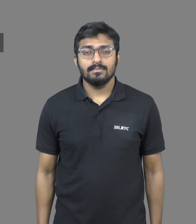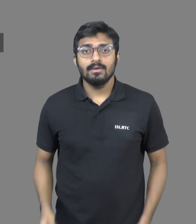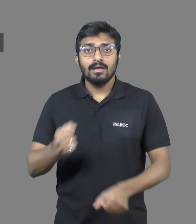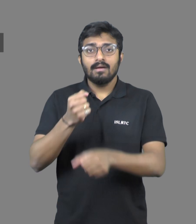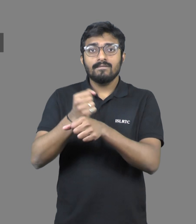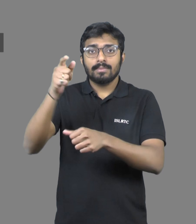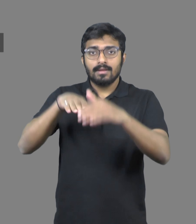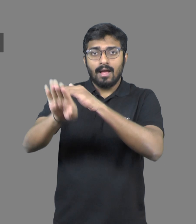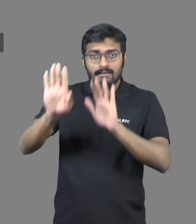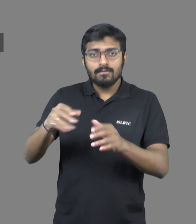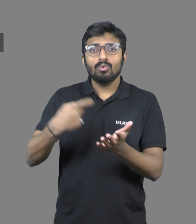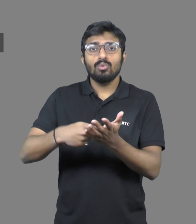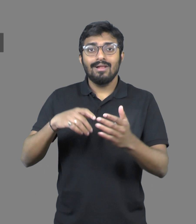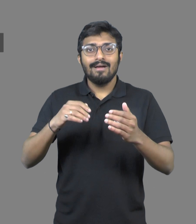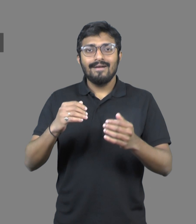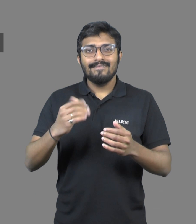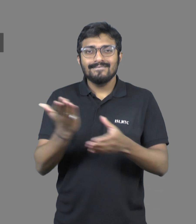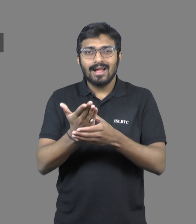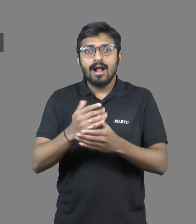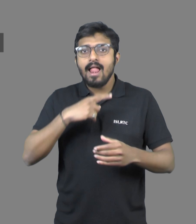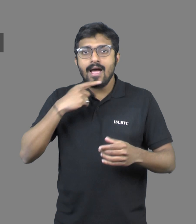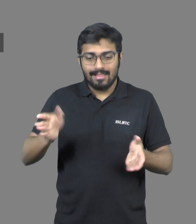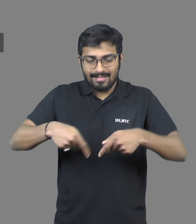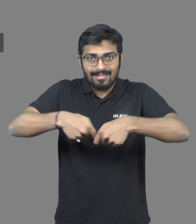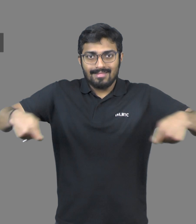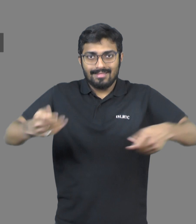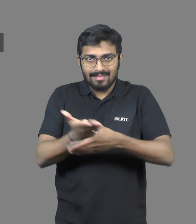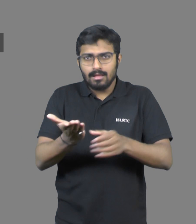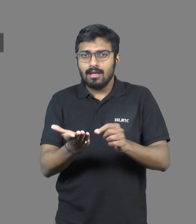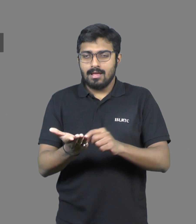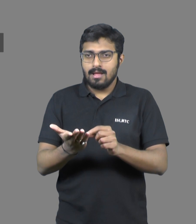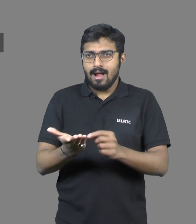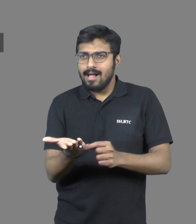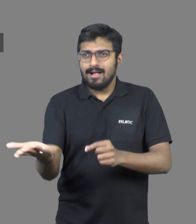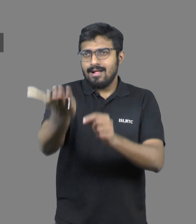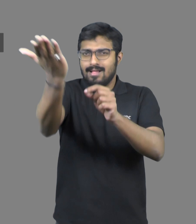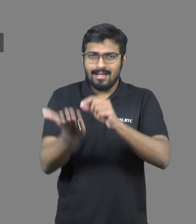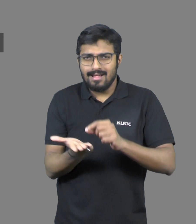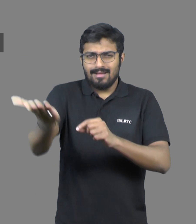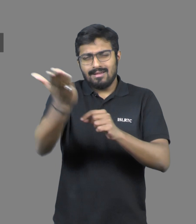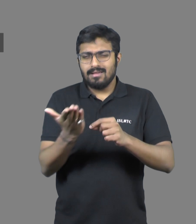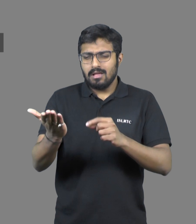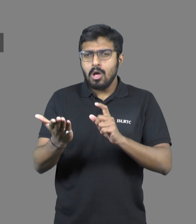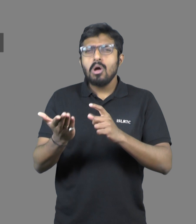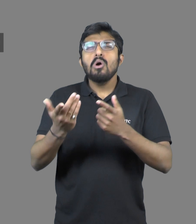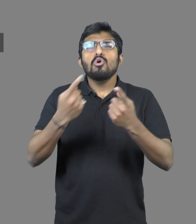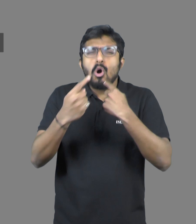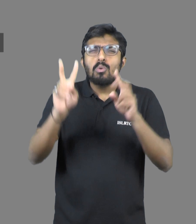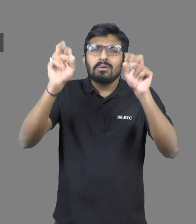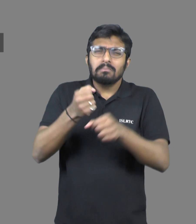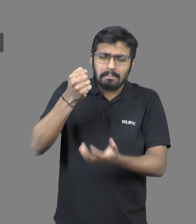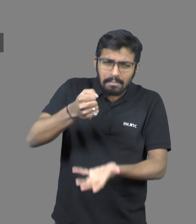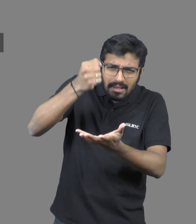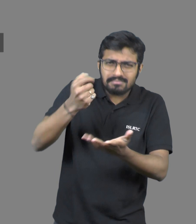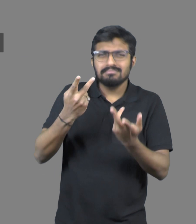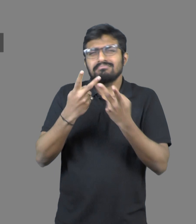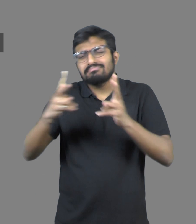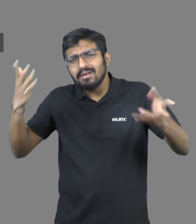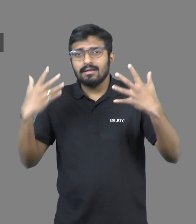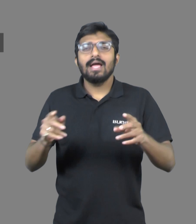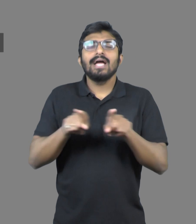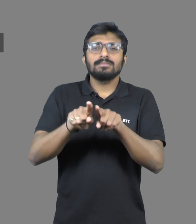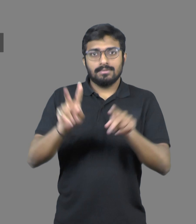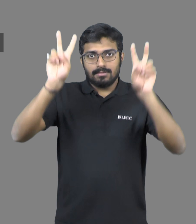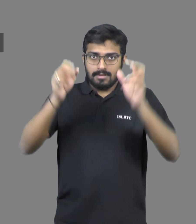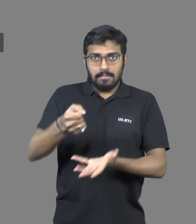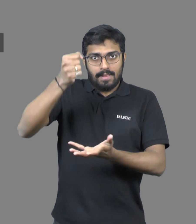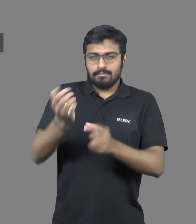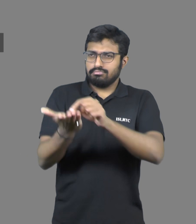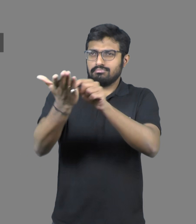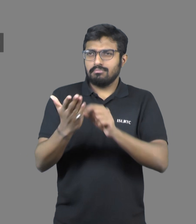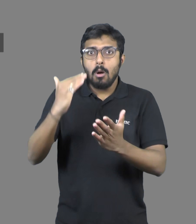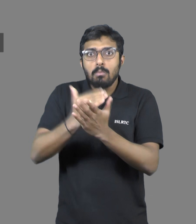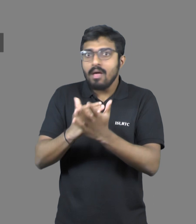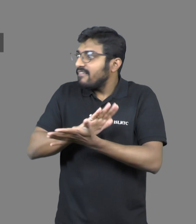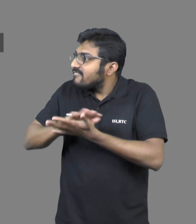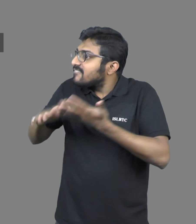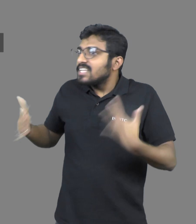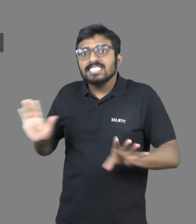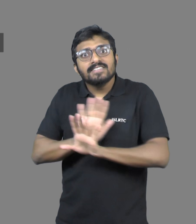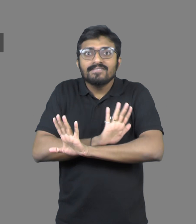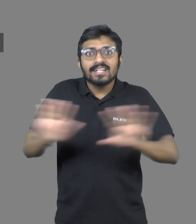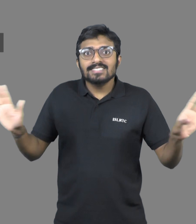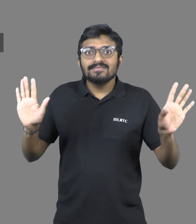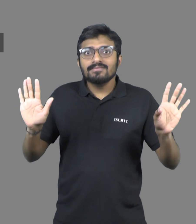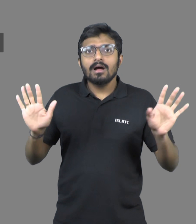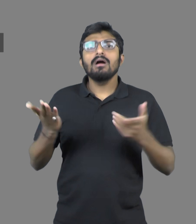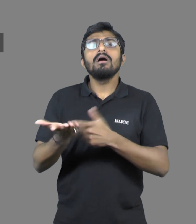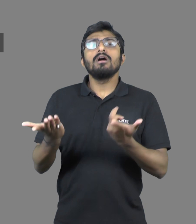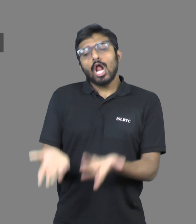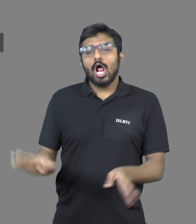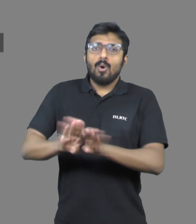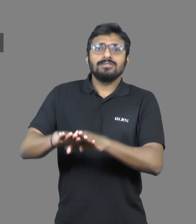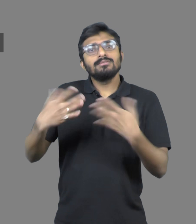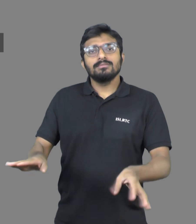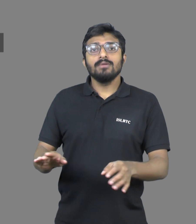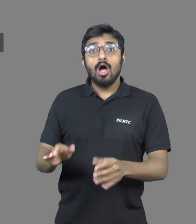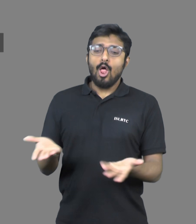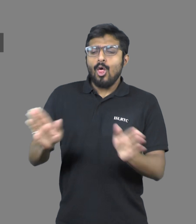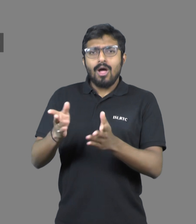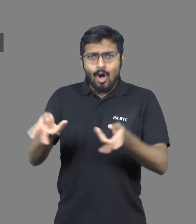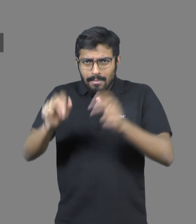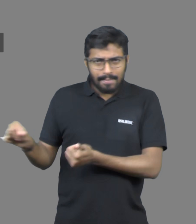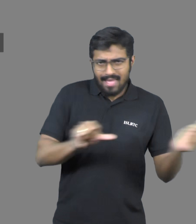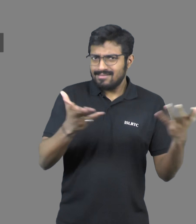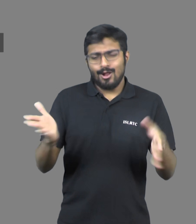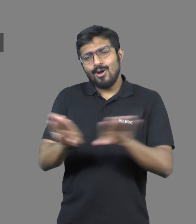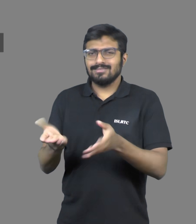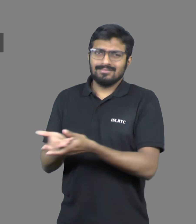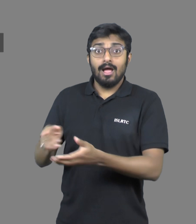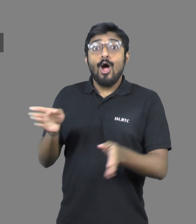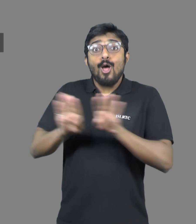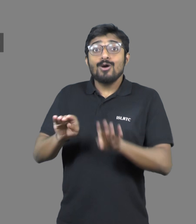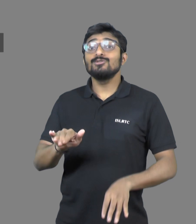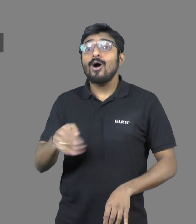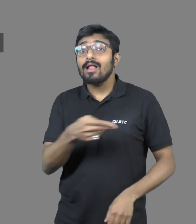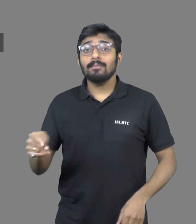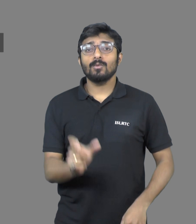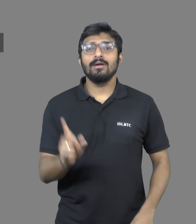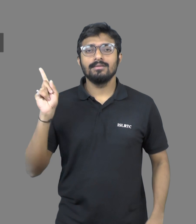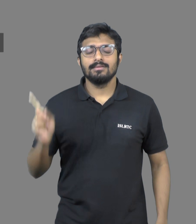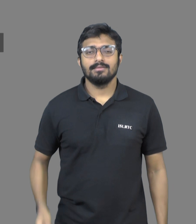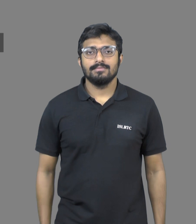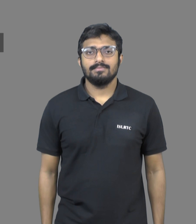Closed File